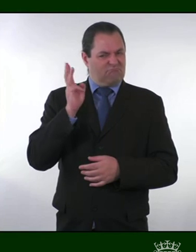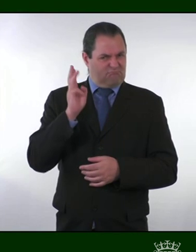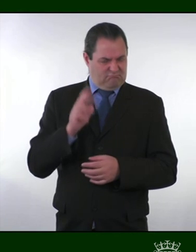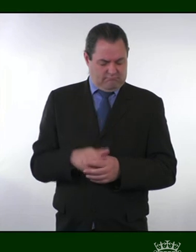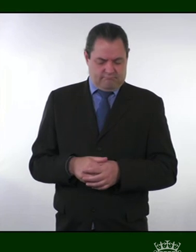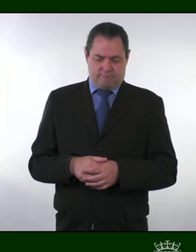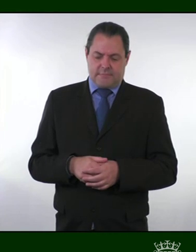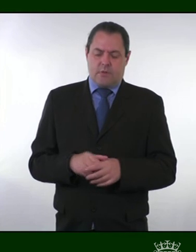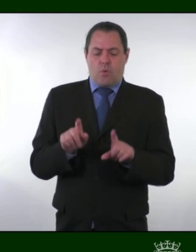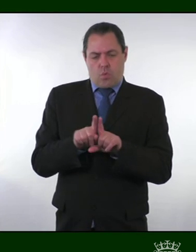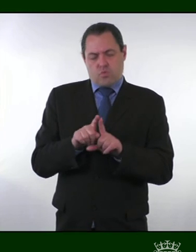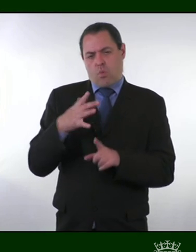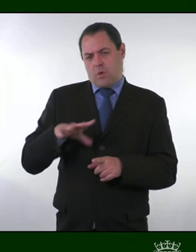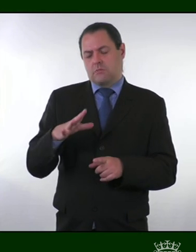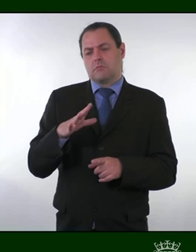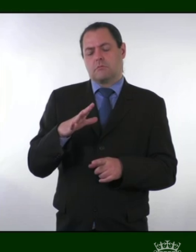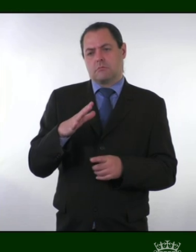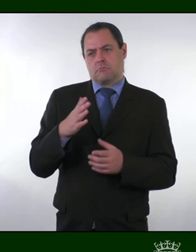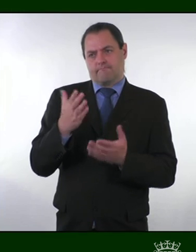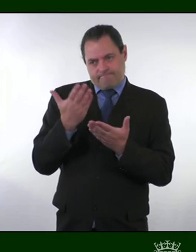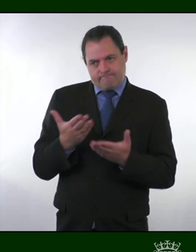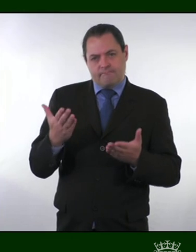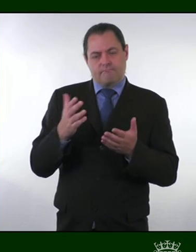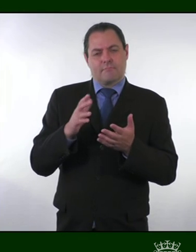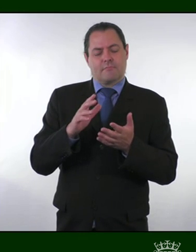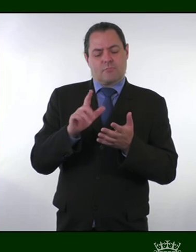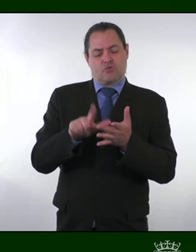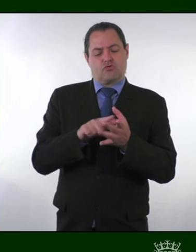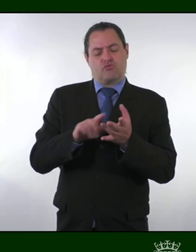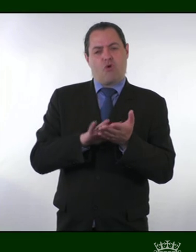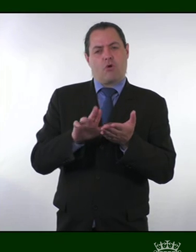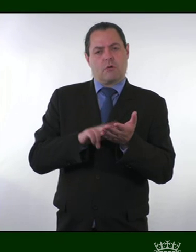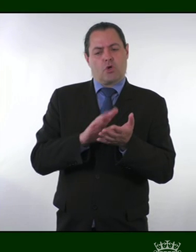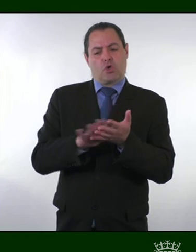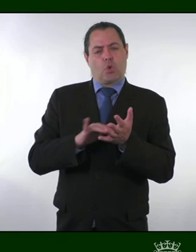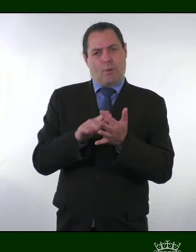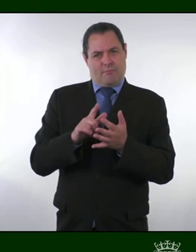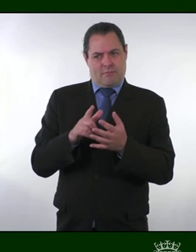Can I also begin by paying tribute to John Hume, who passed away during recess?